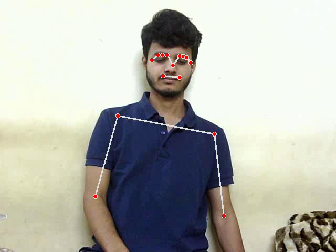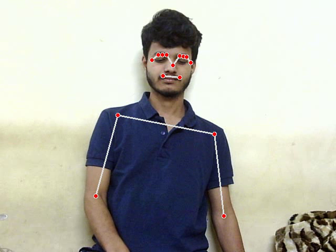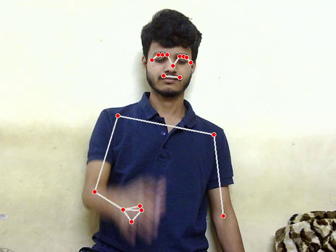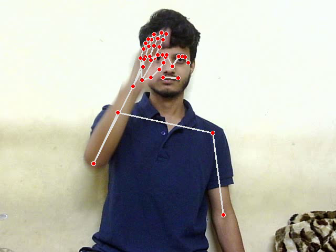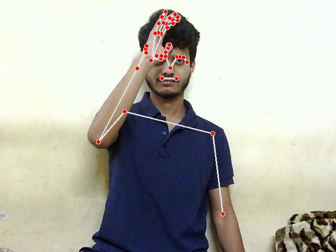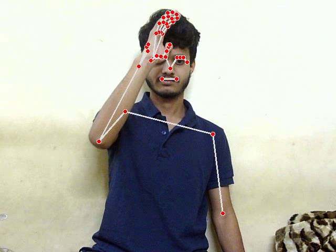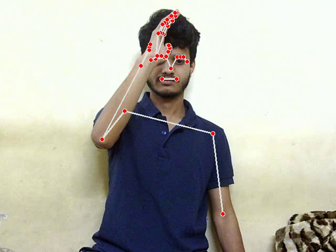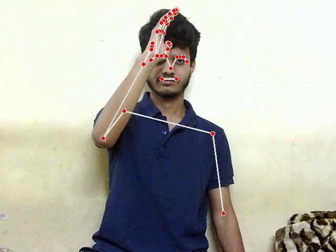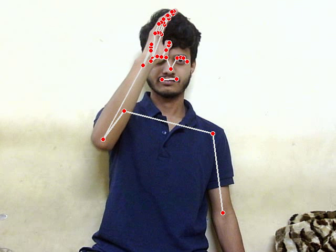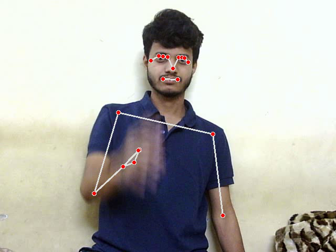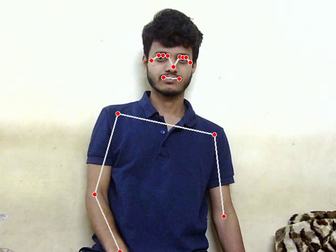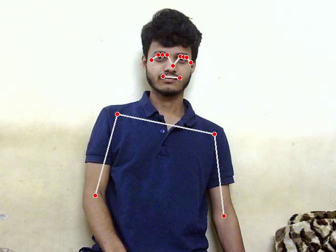father